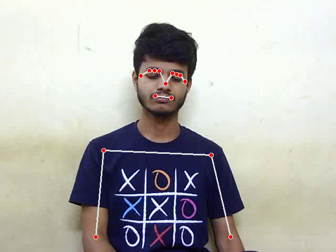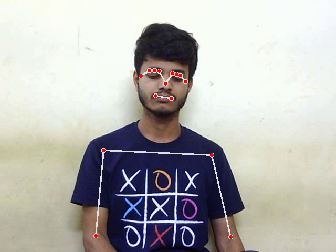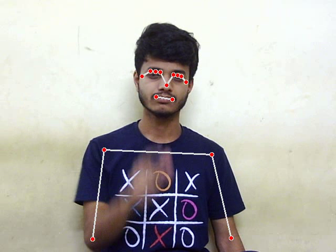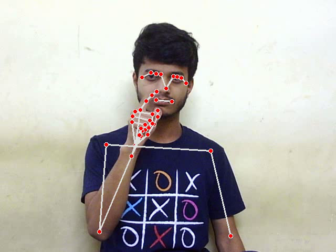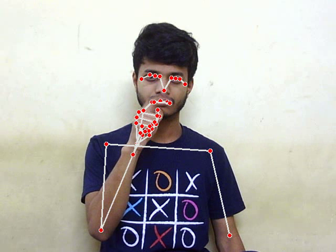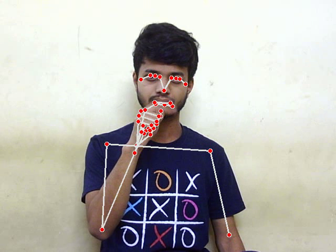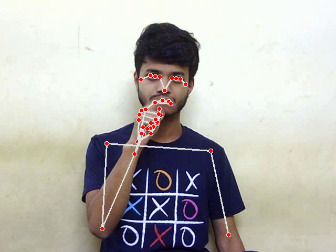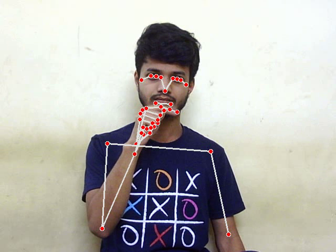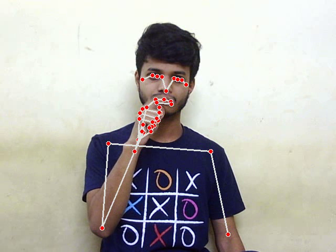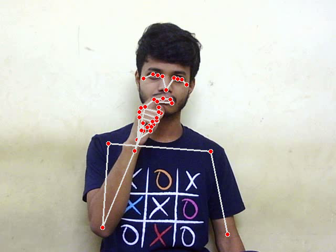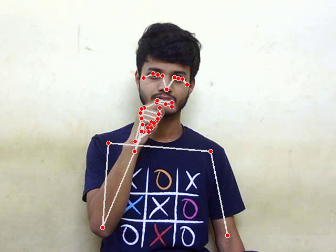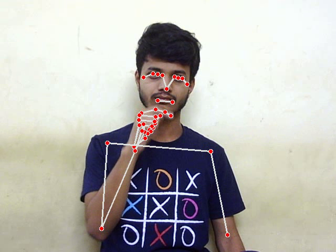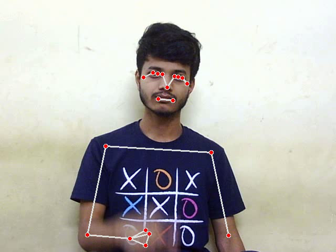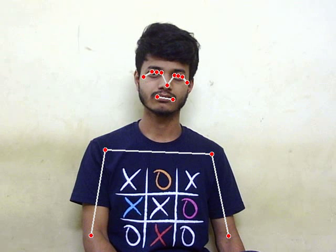who